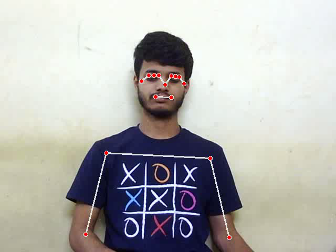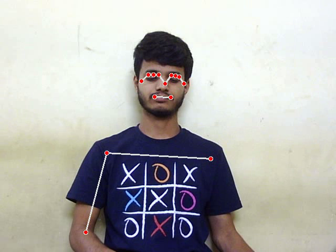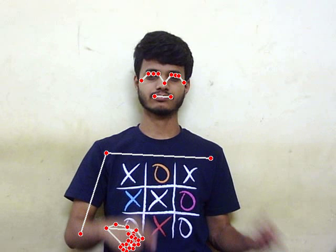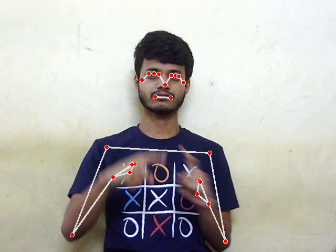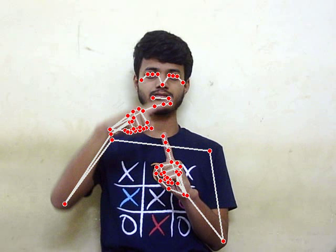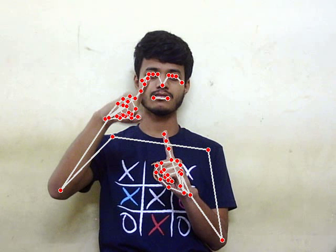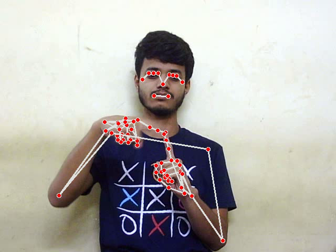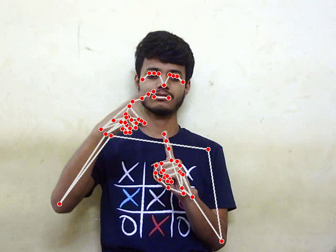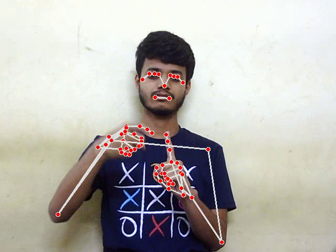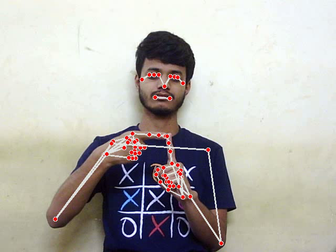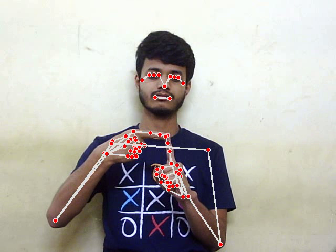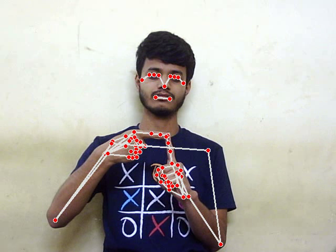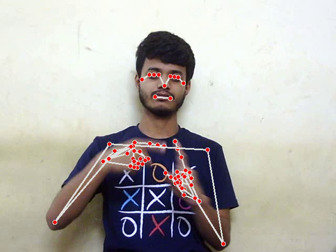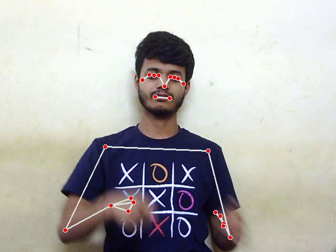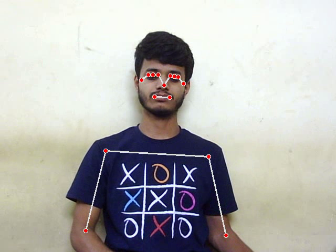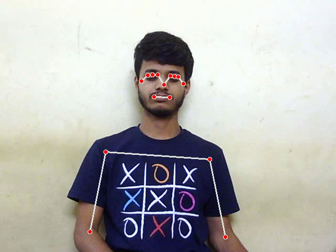when